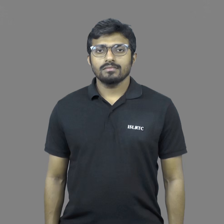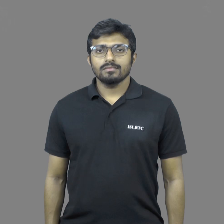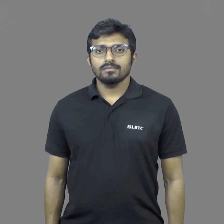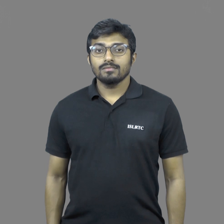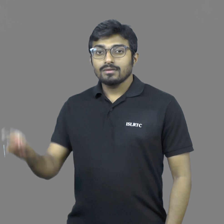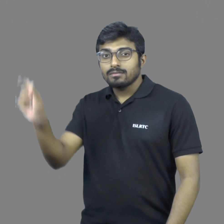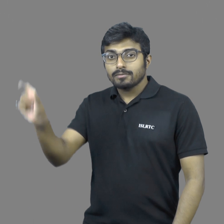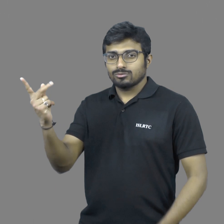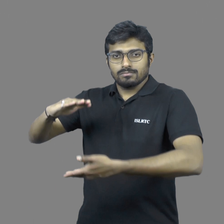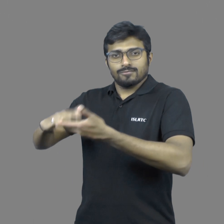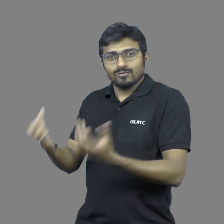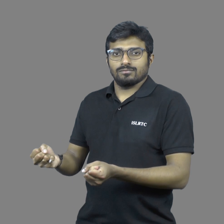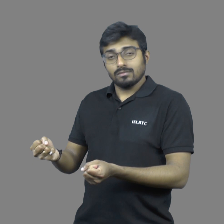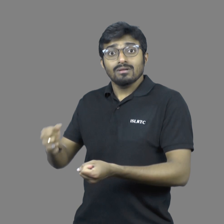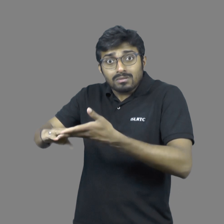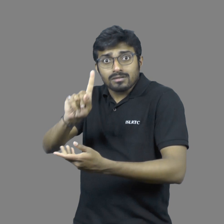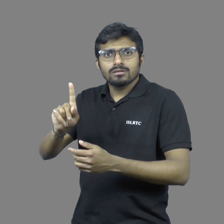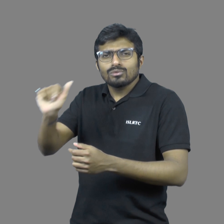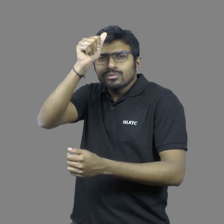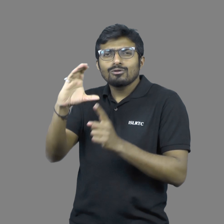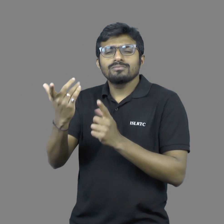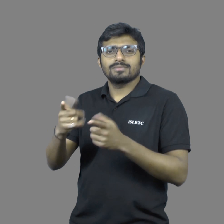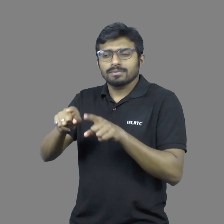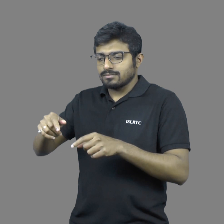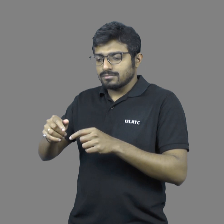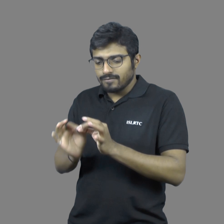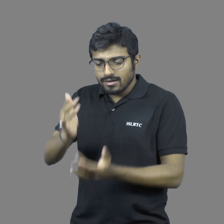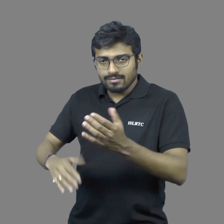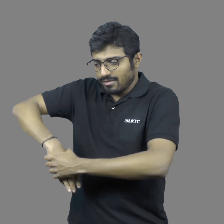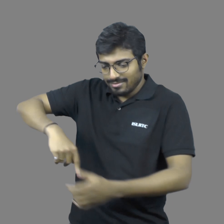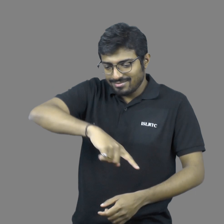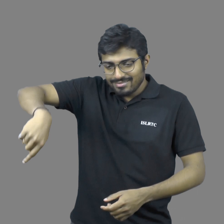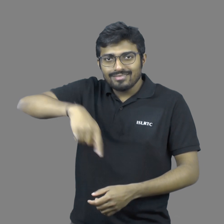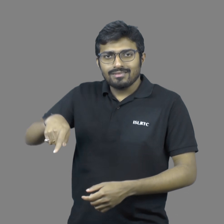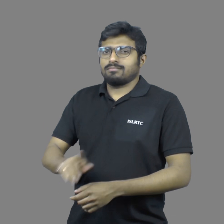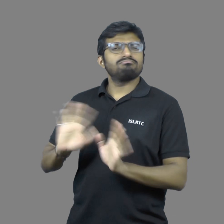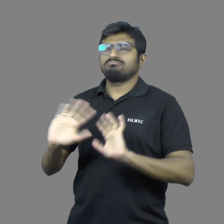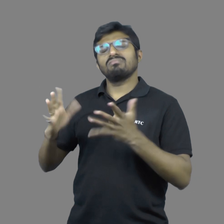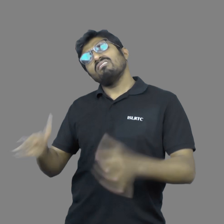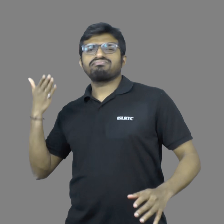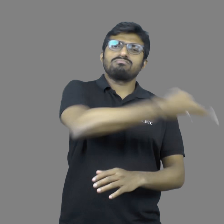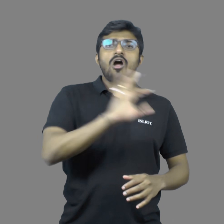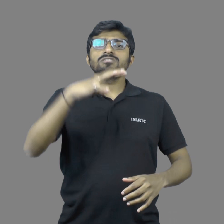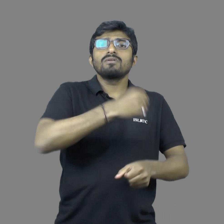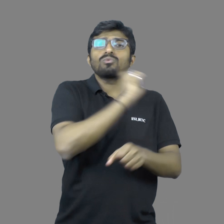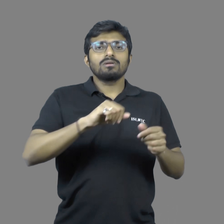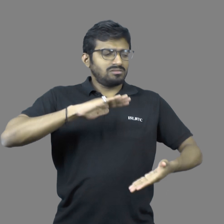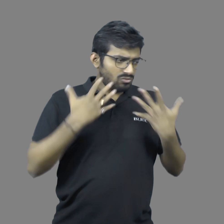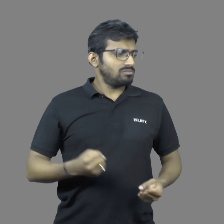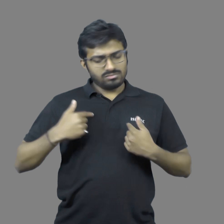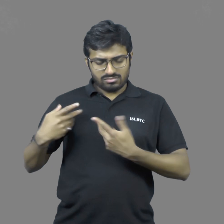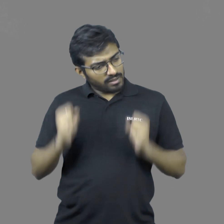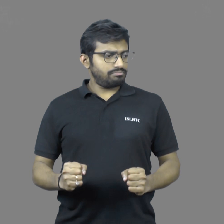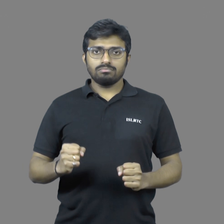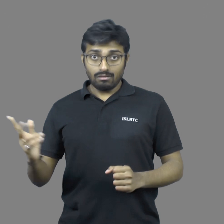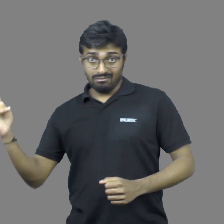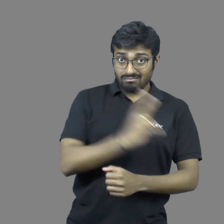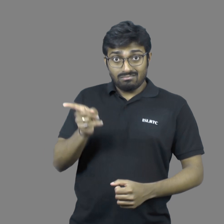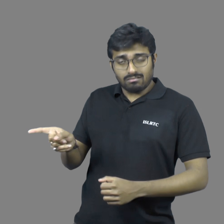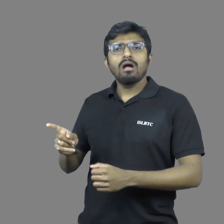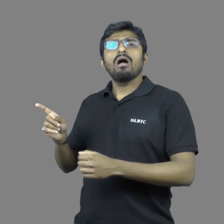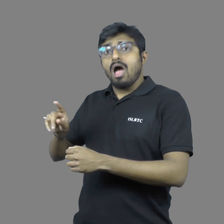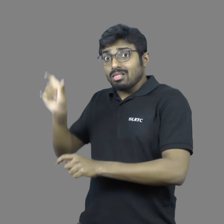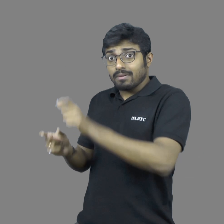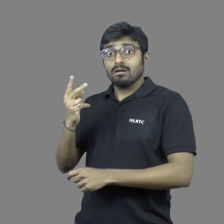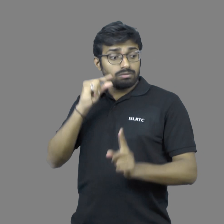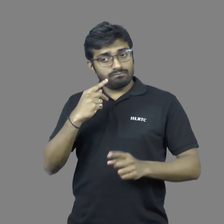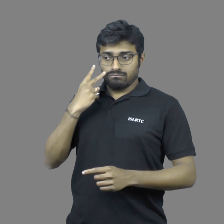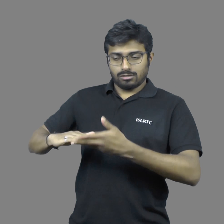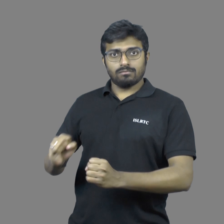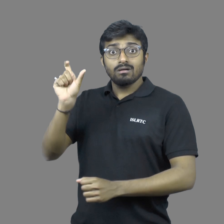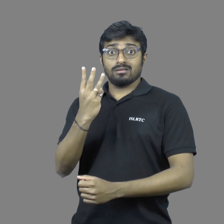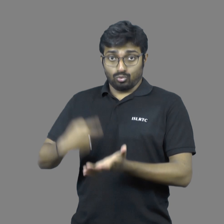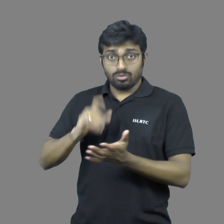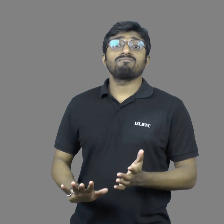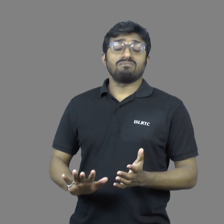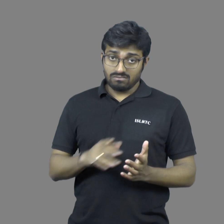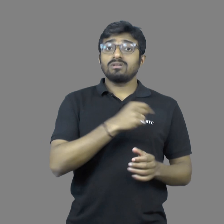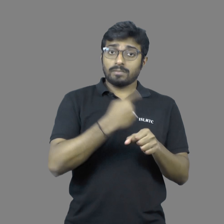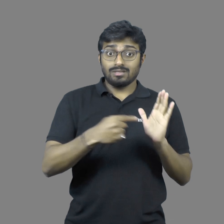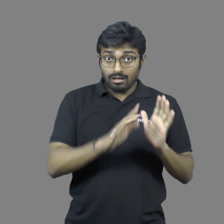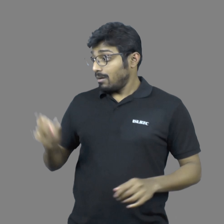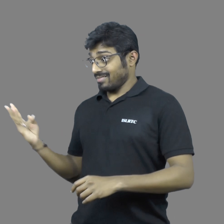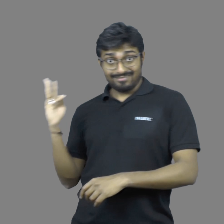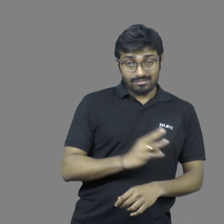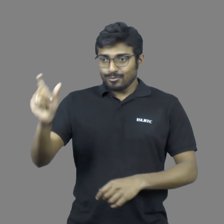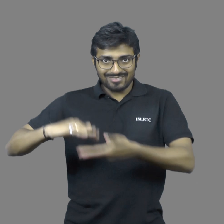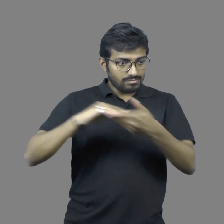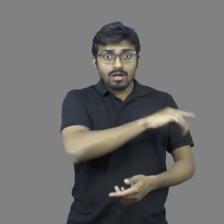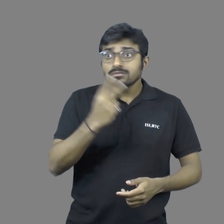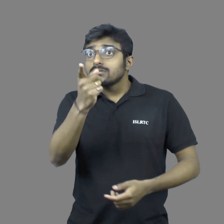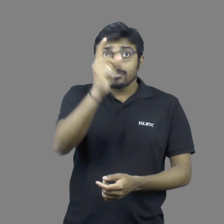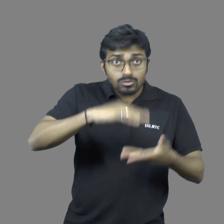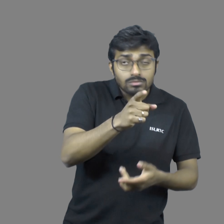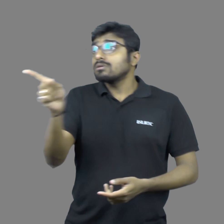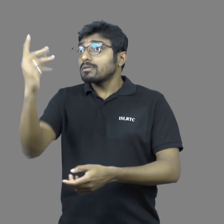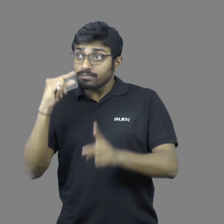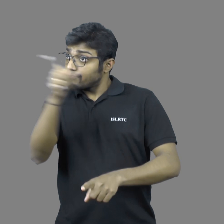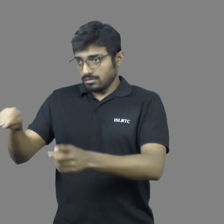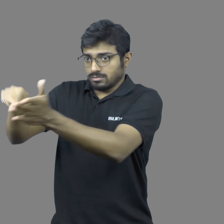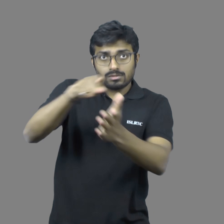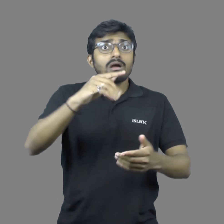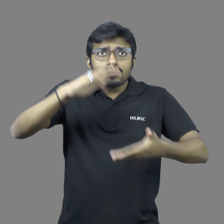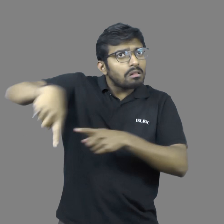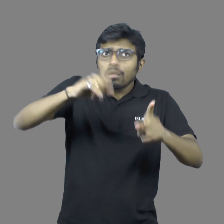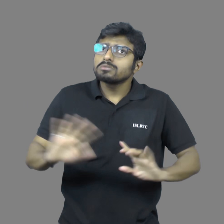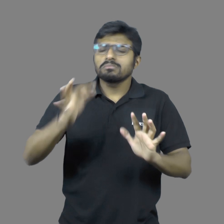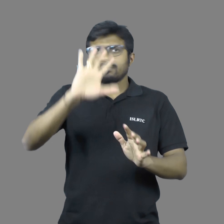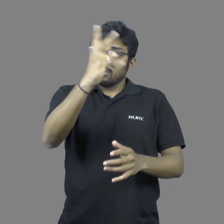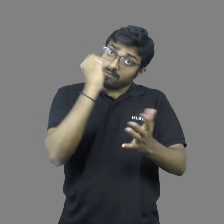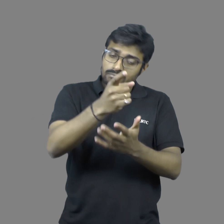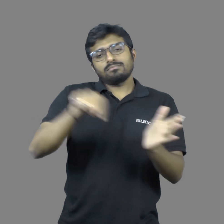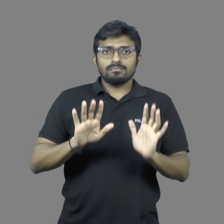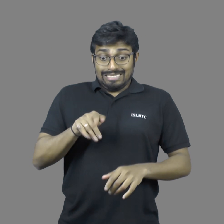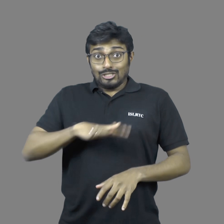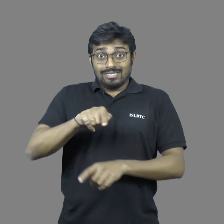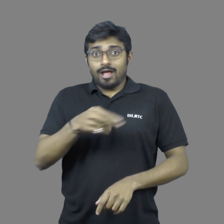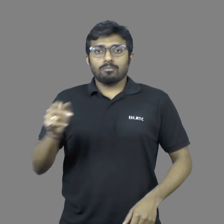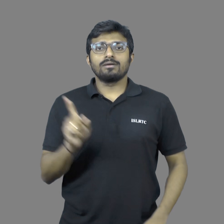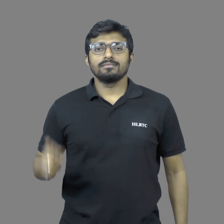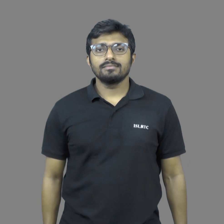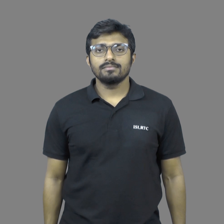Court Marriage